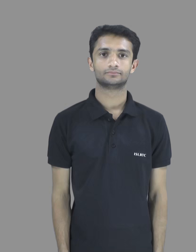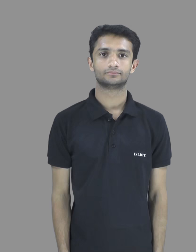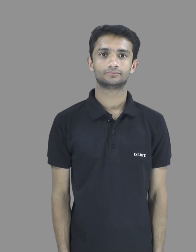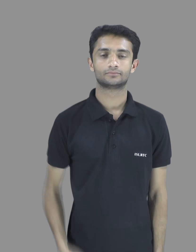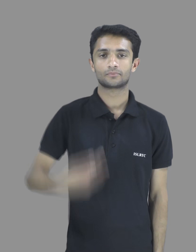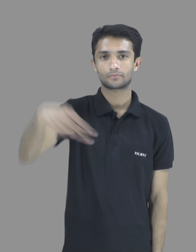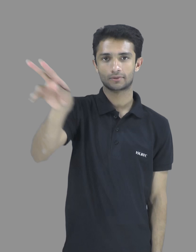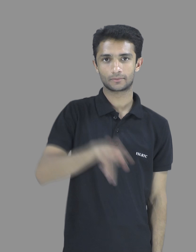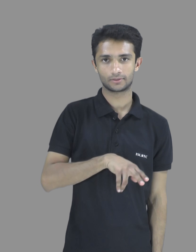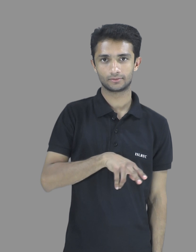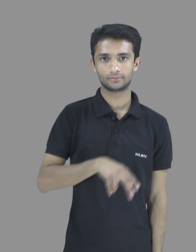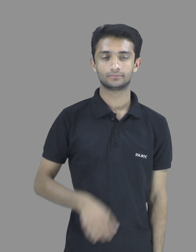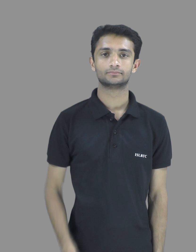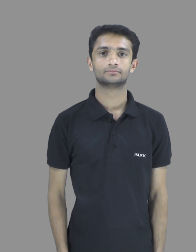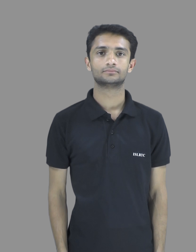Back Return